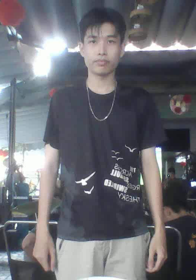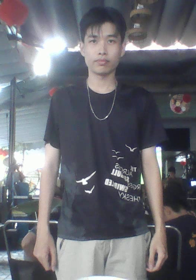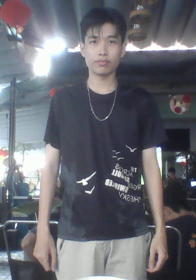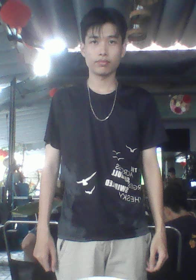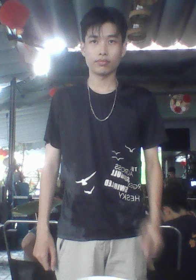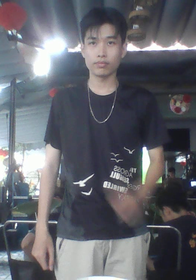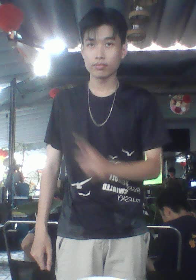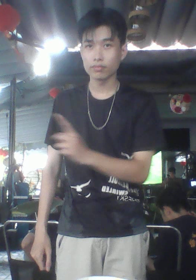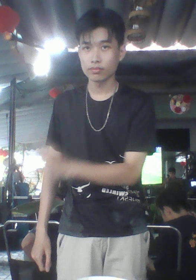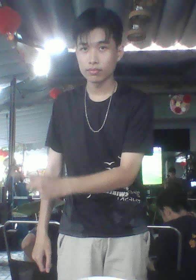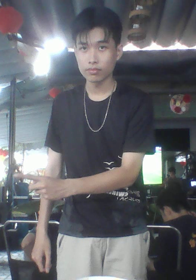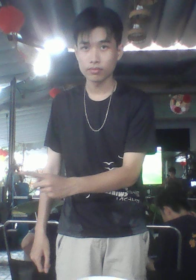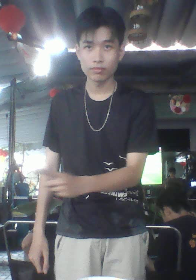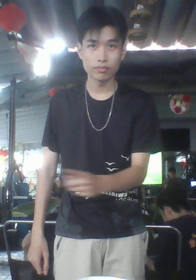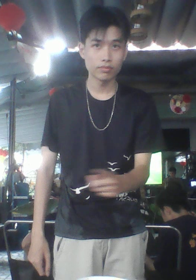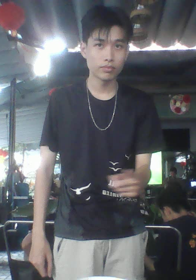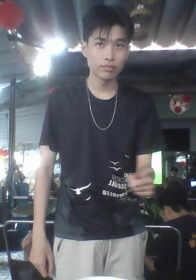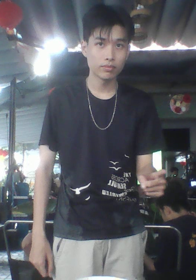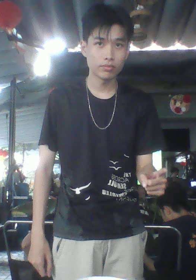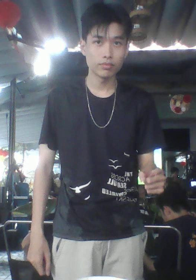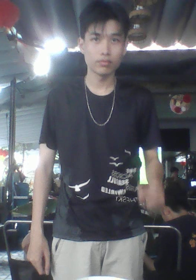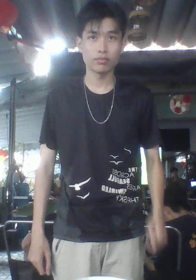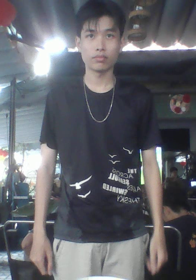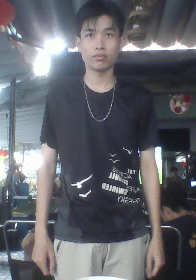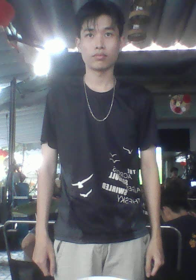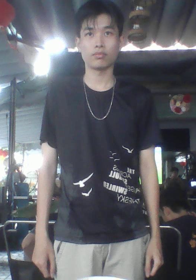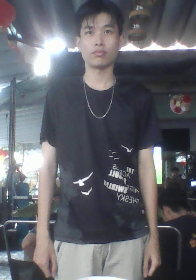cac ban